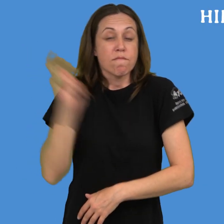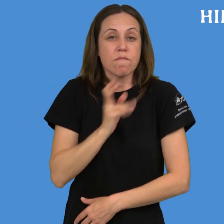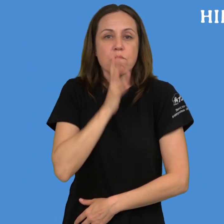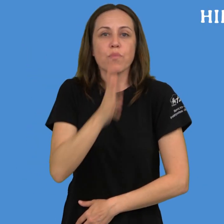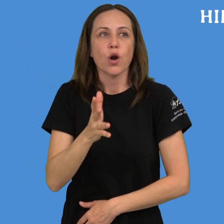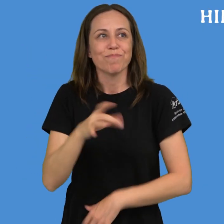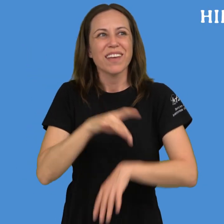motivo